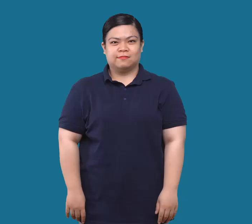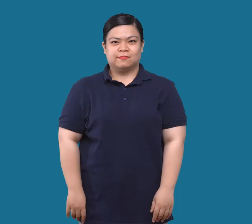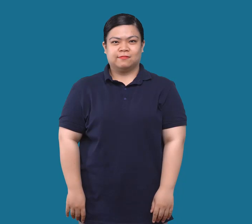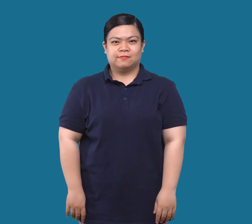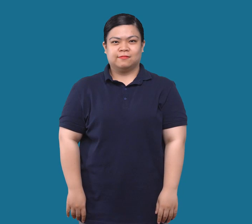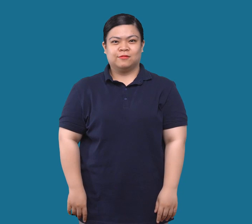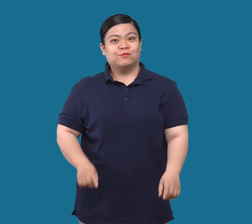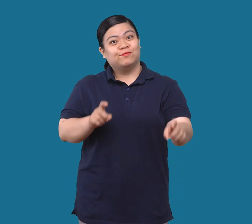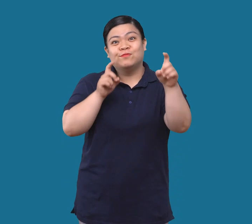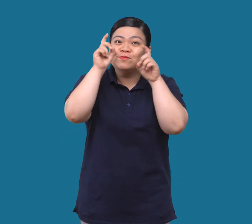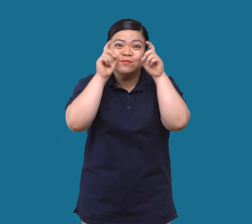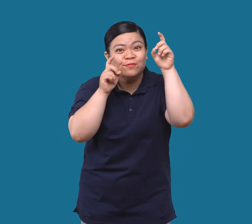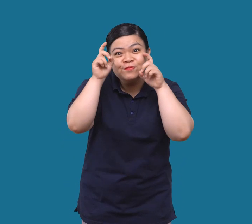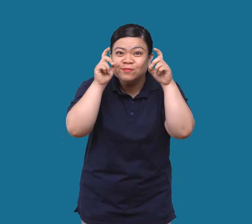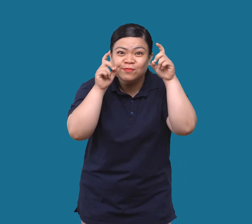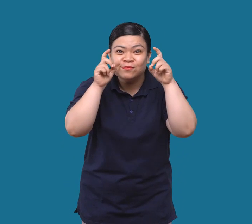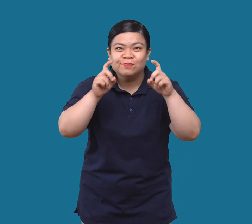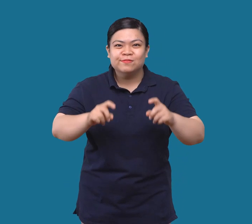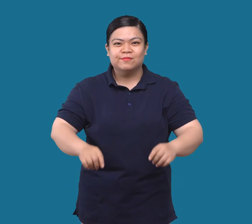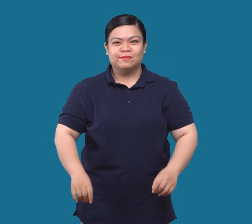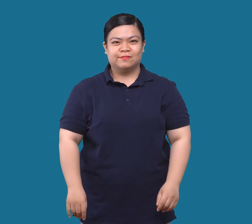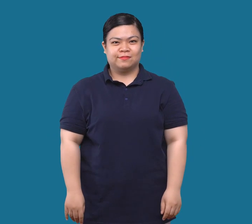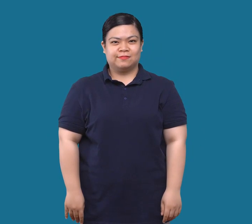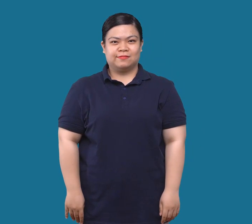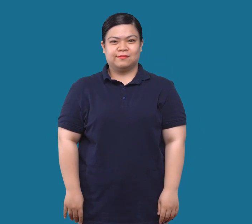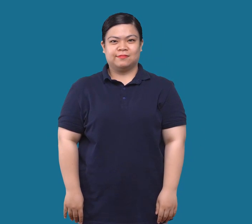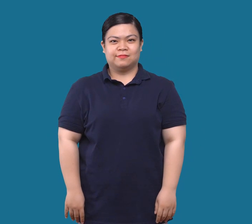sinh động